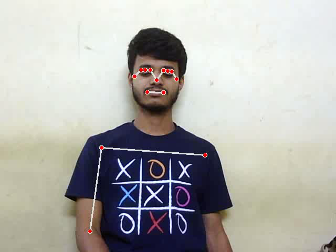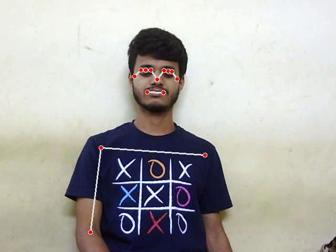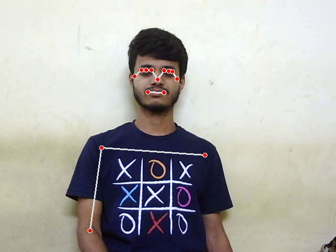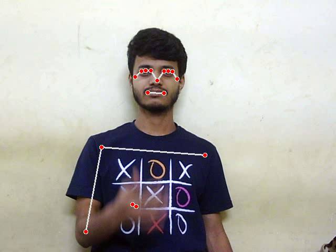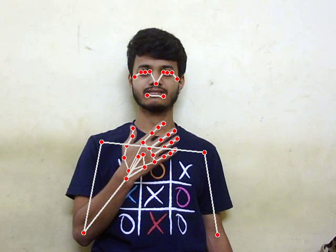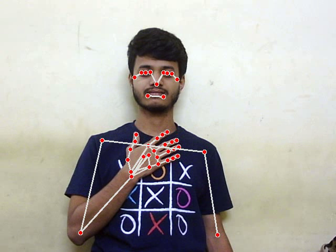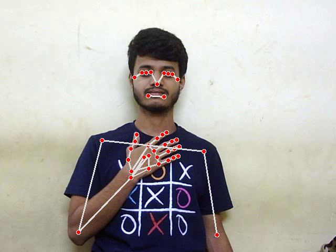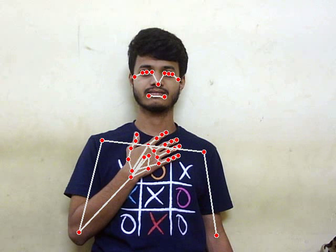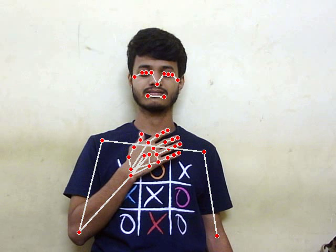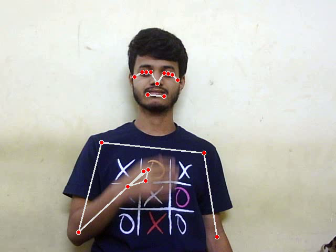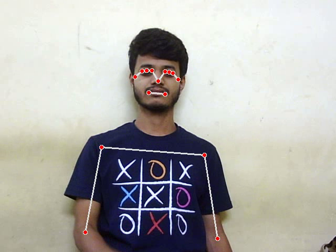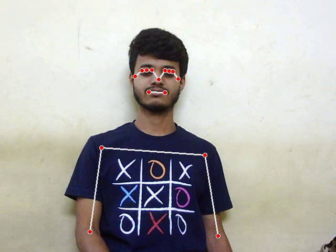my